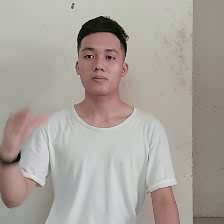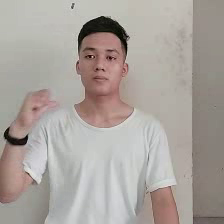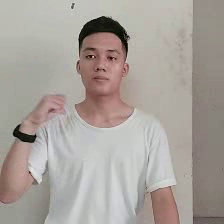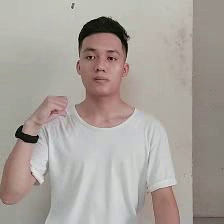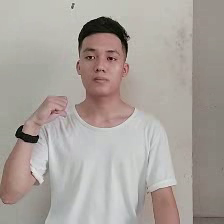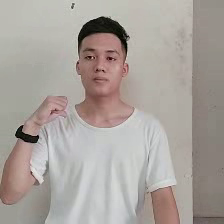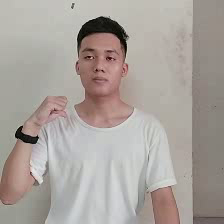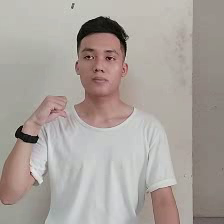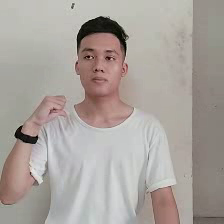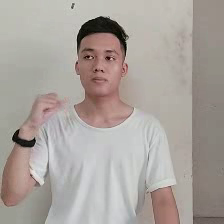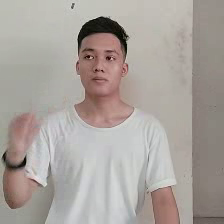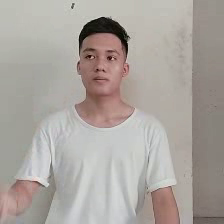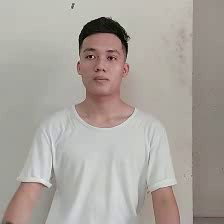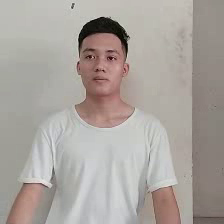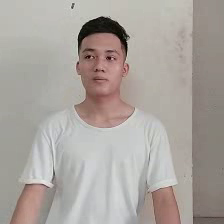Nghỉ ngơi